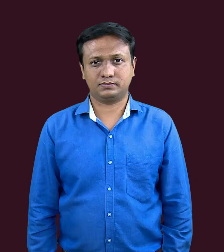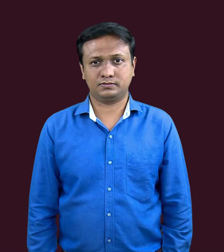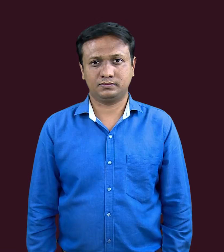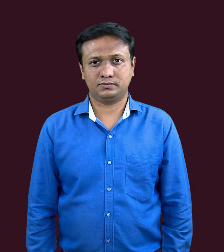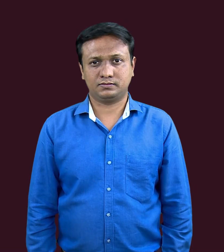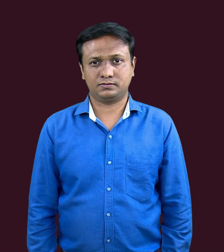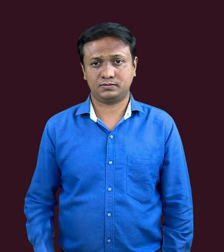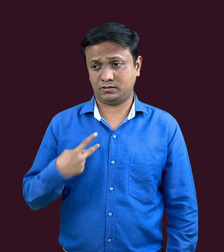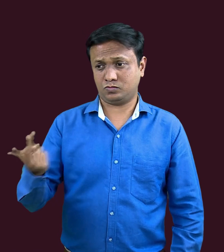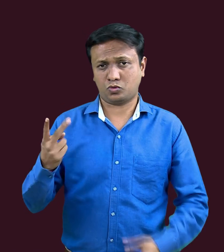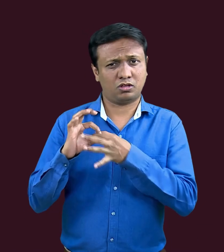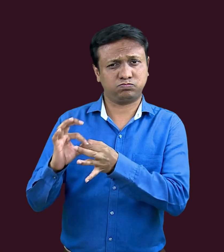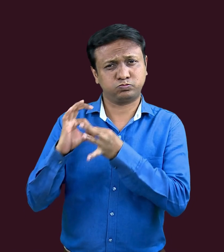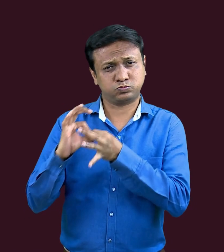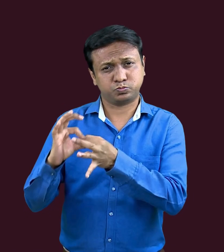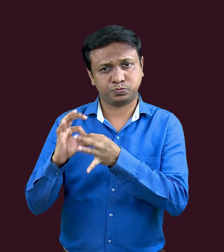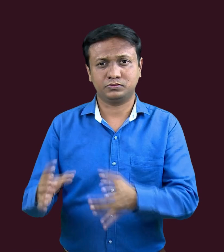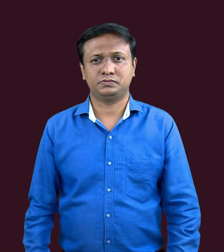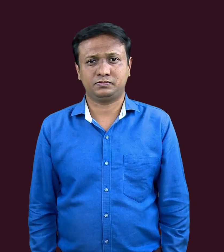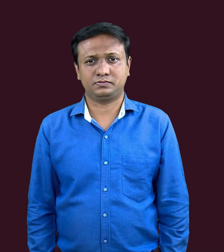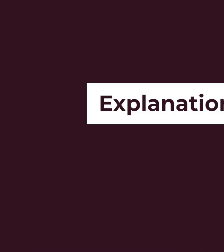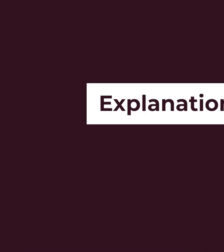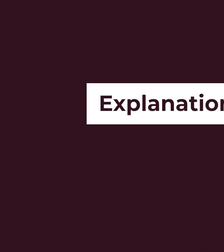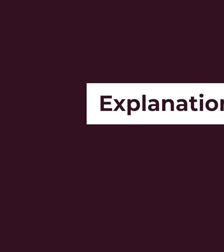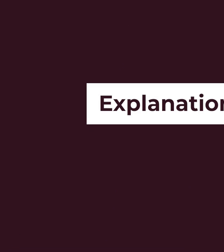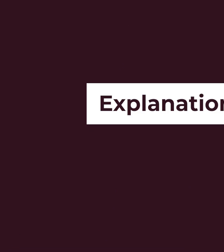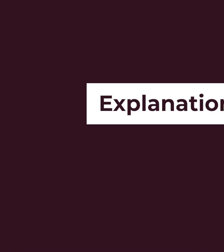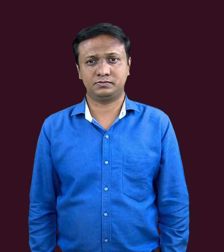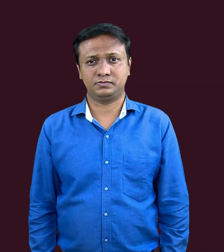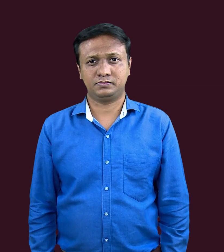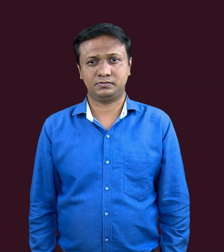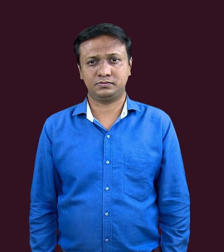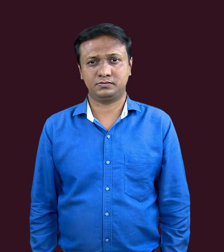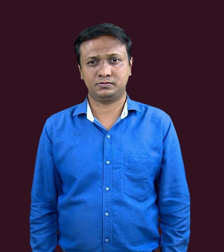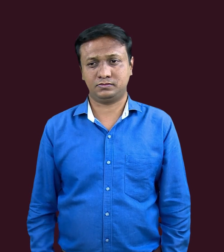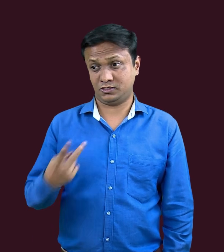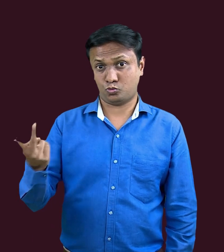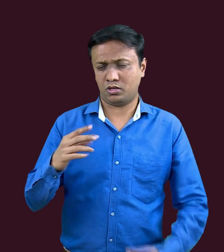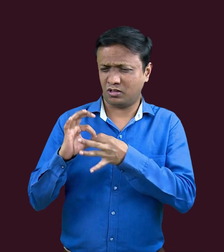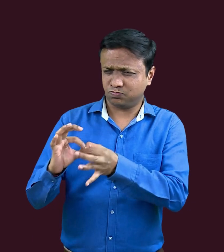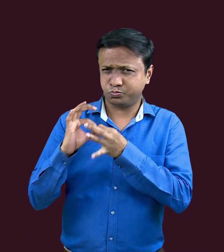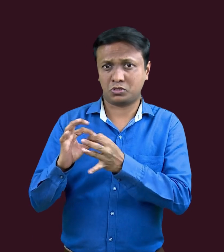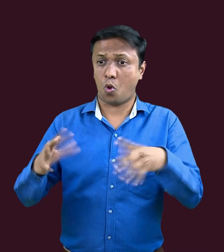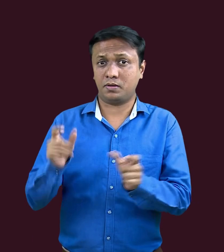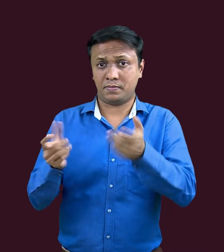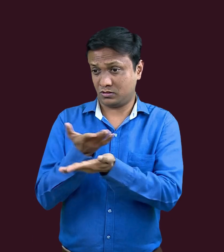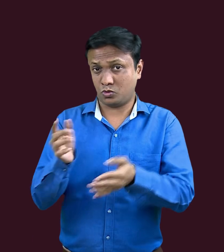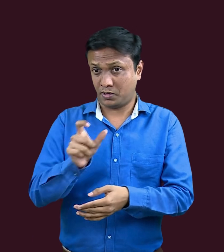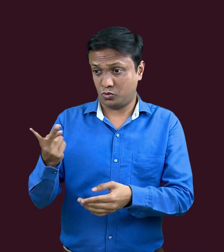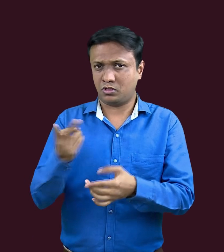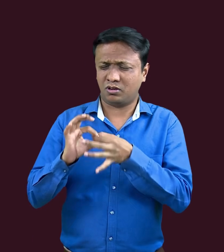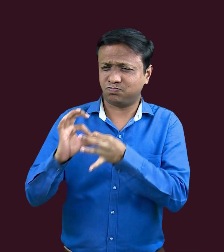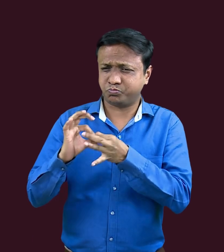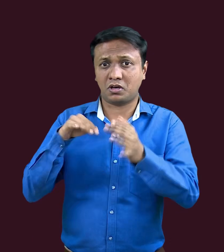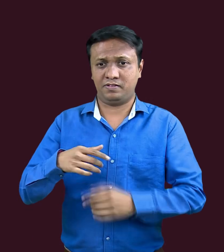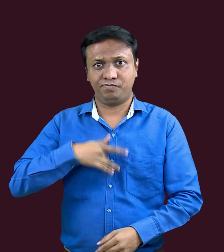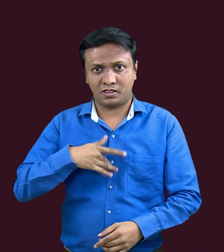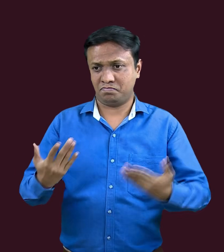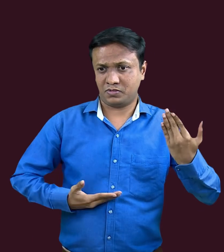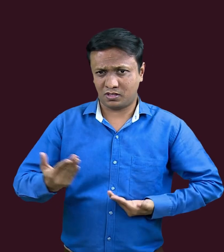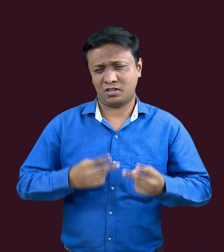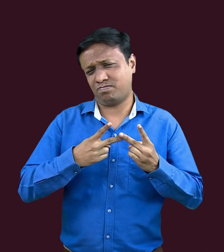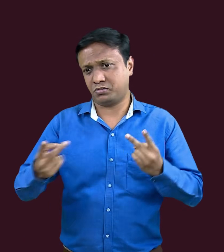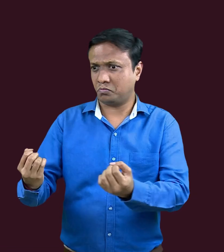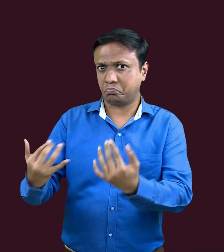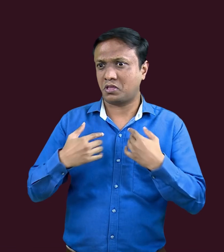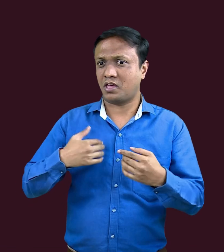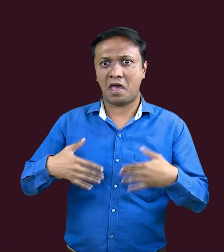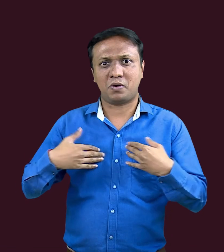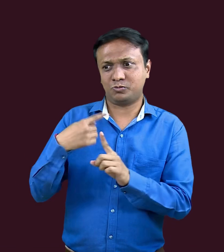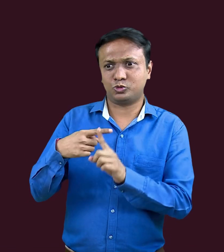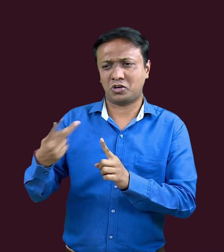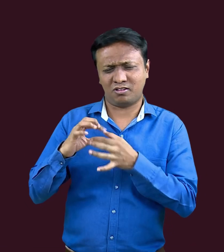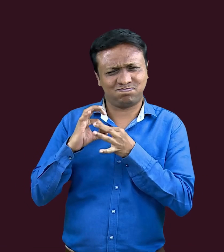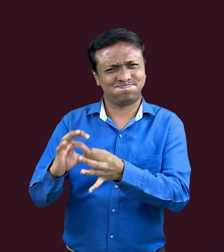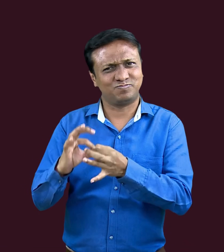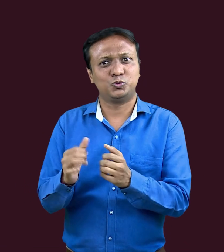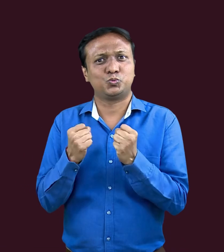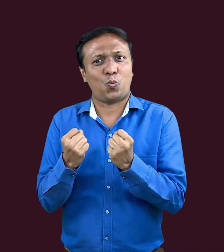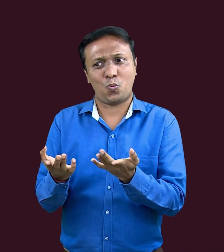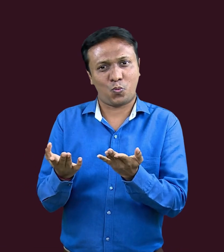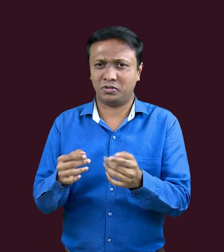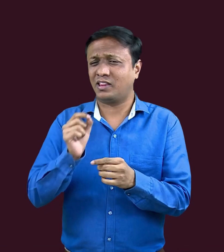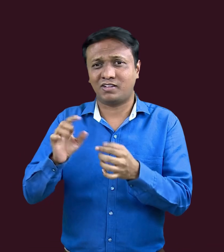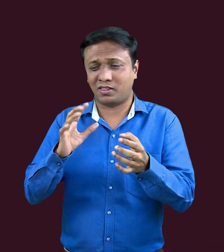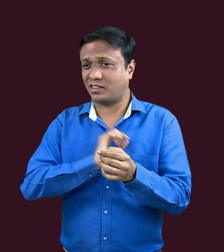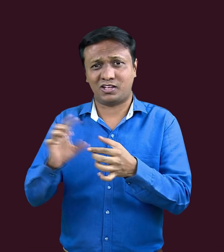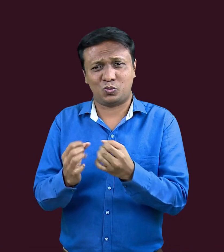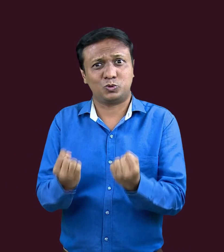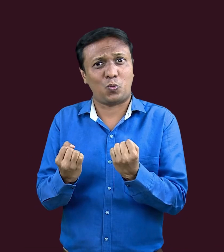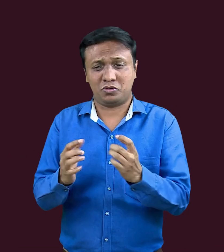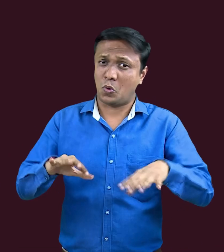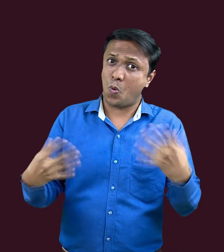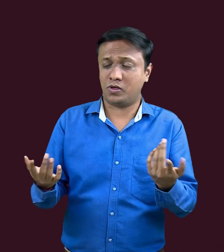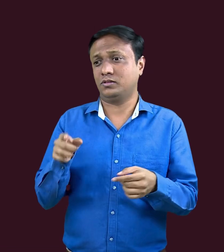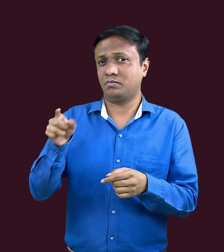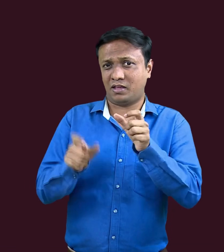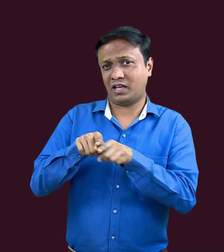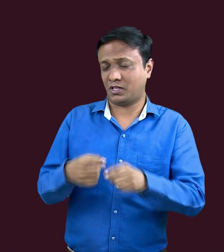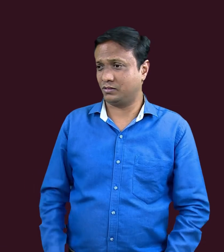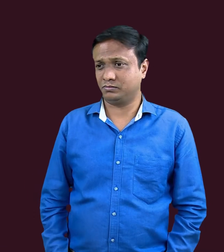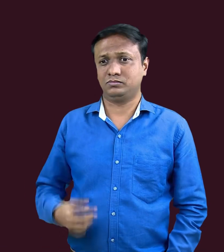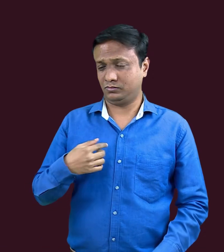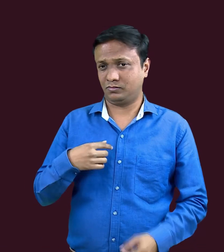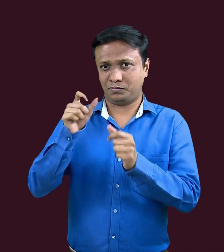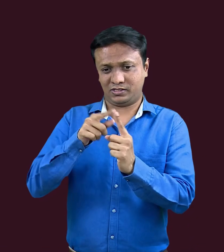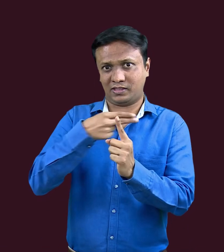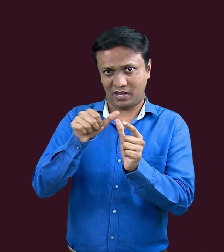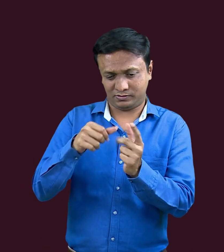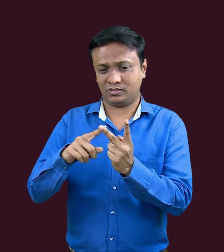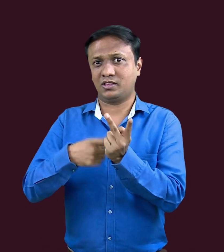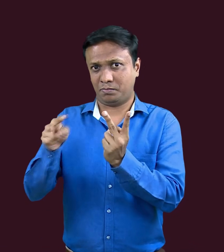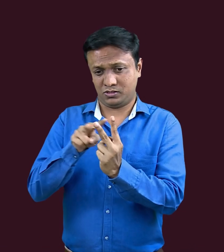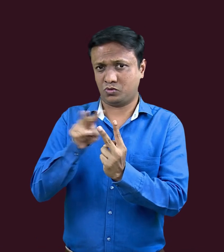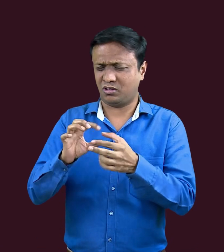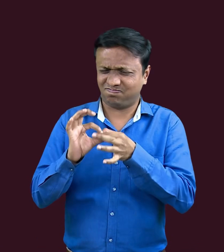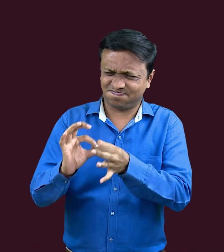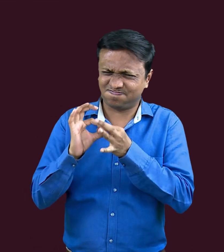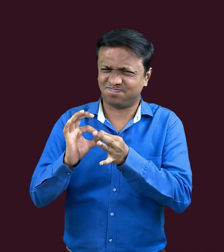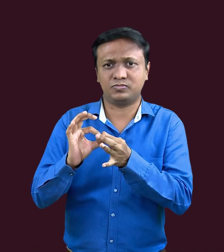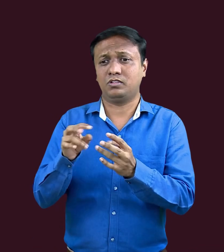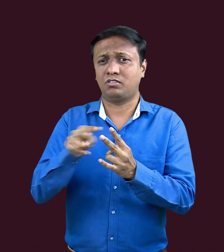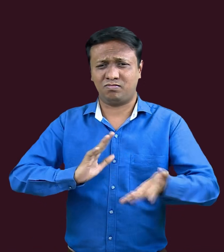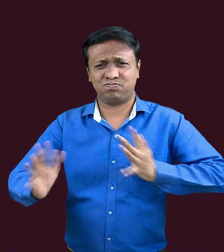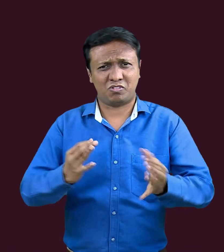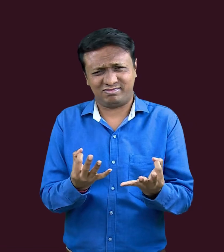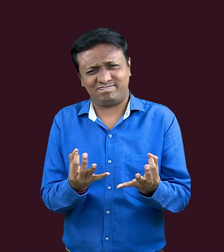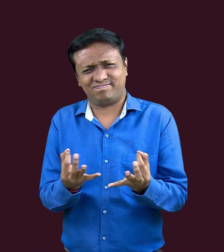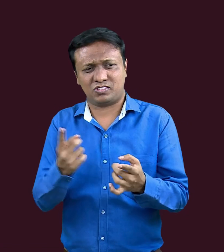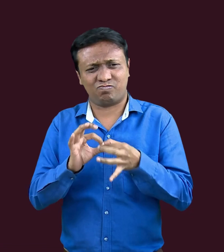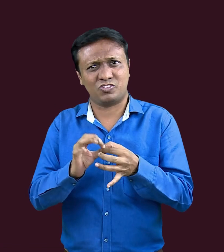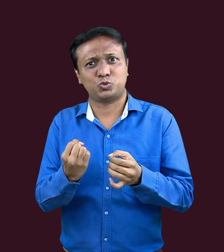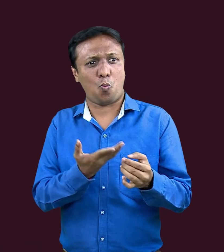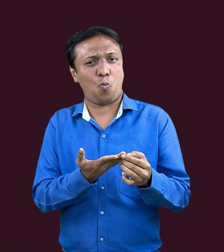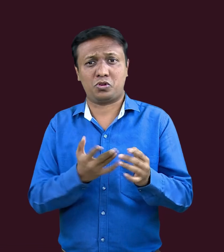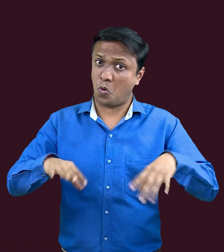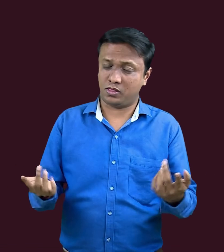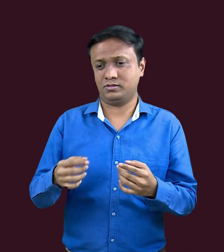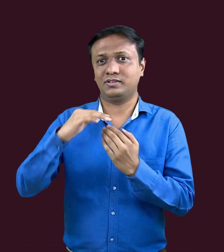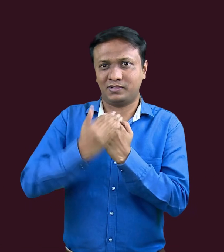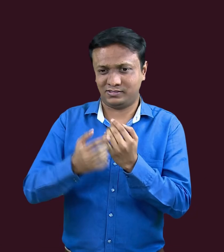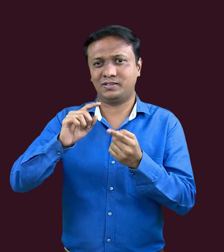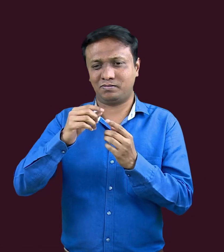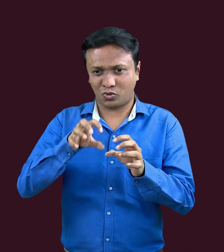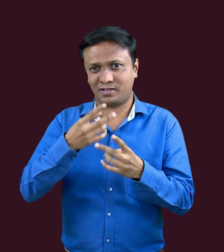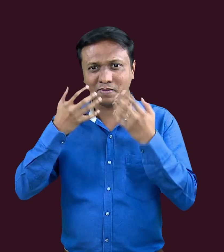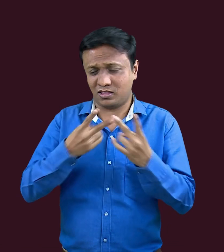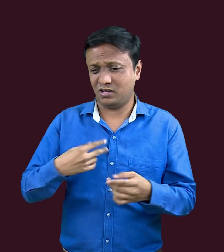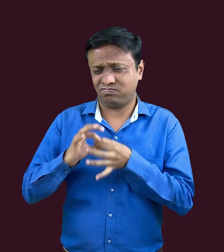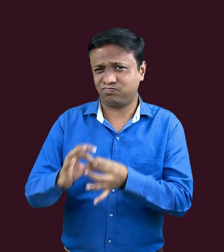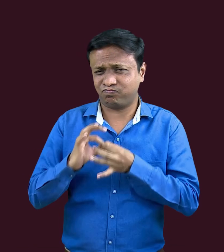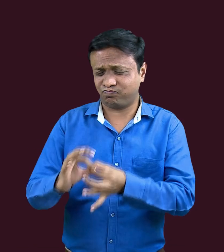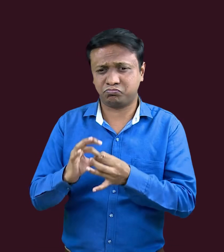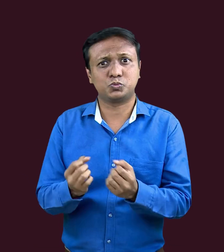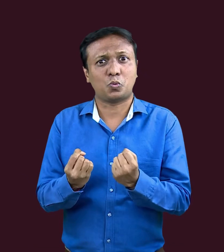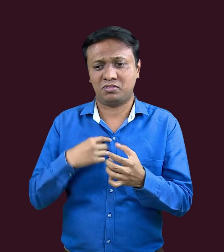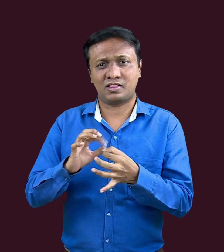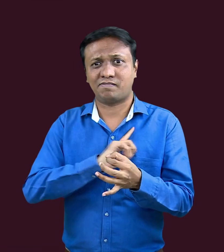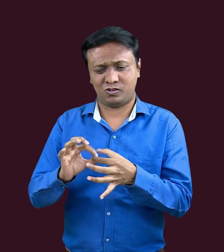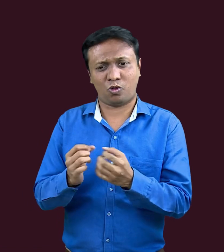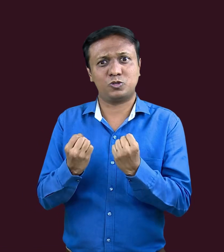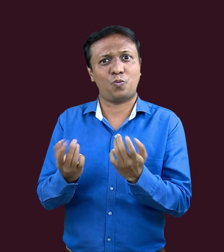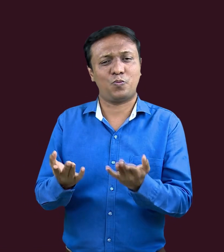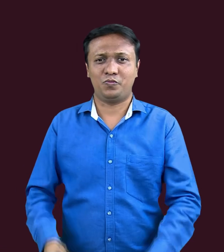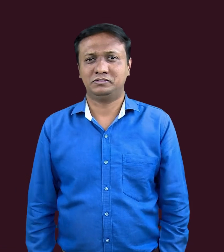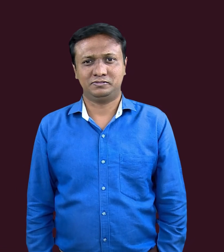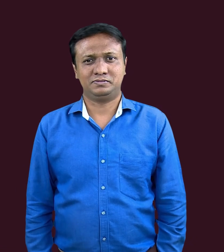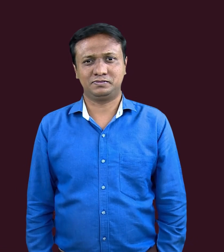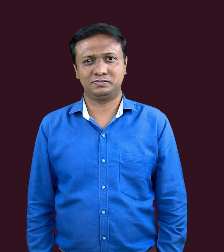Connection